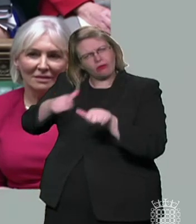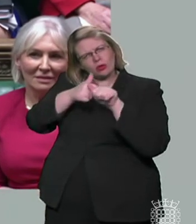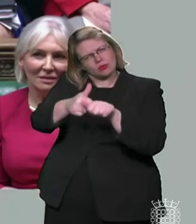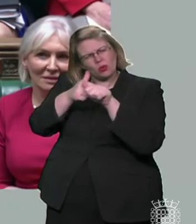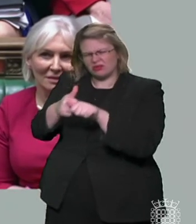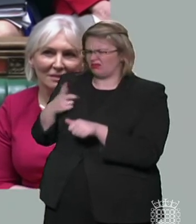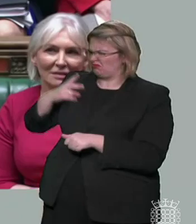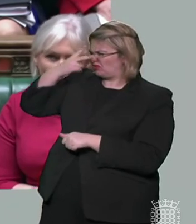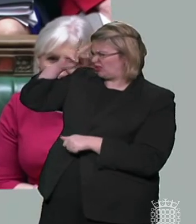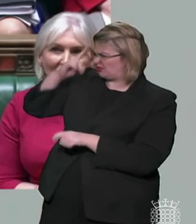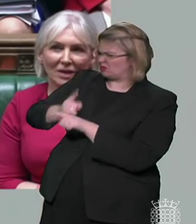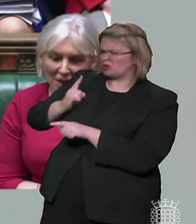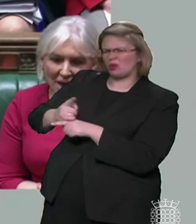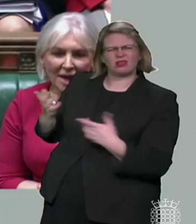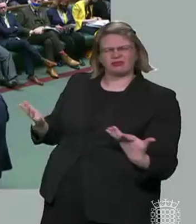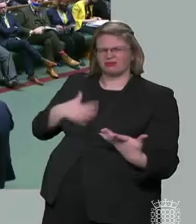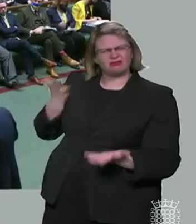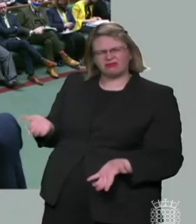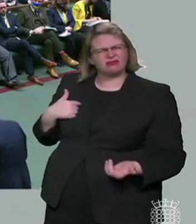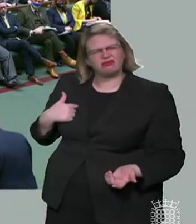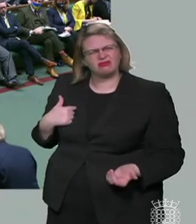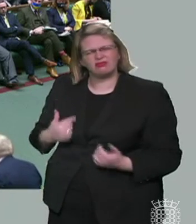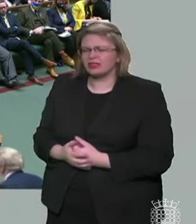A U-turn is the last thing we want.